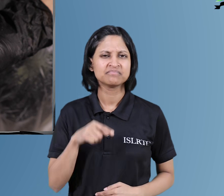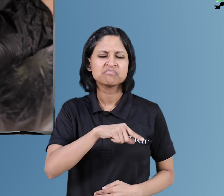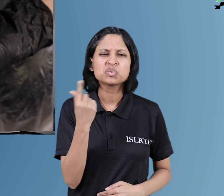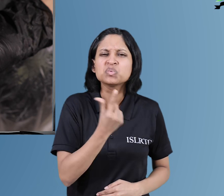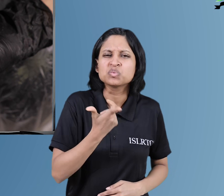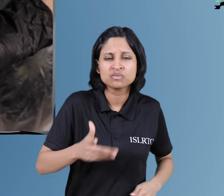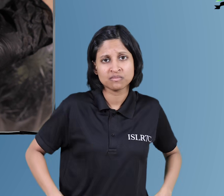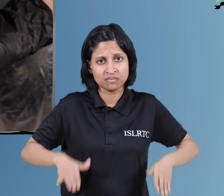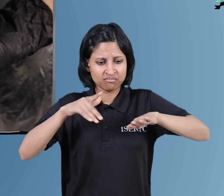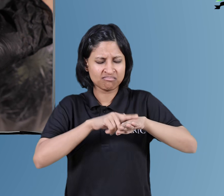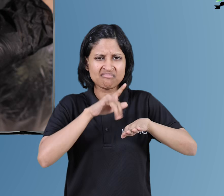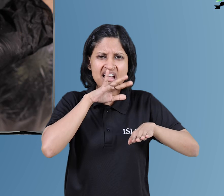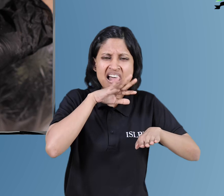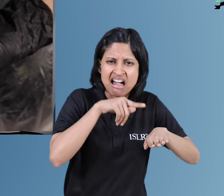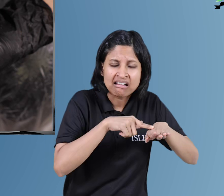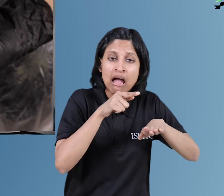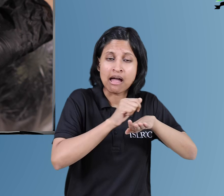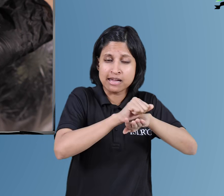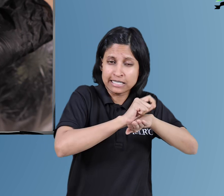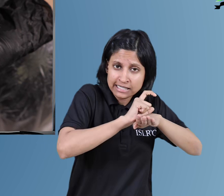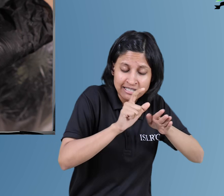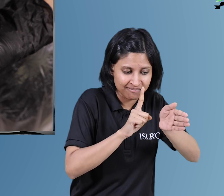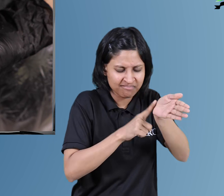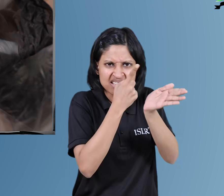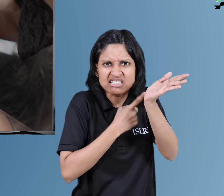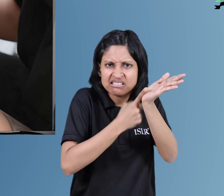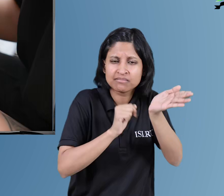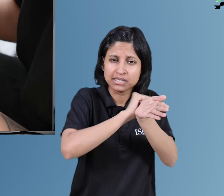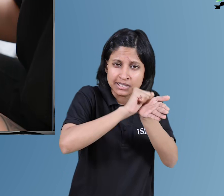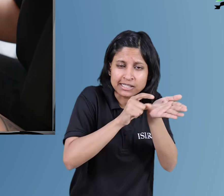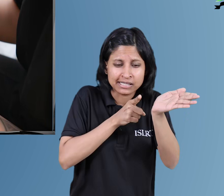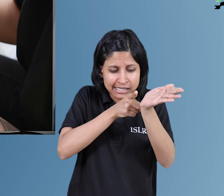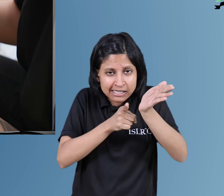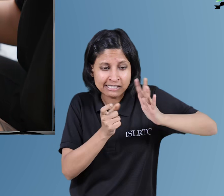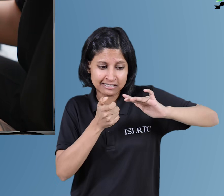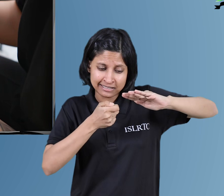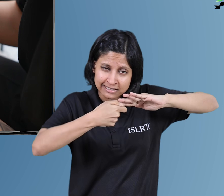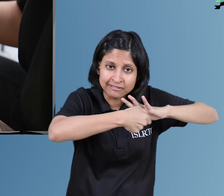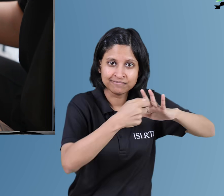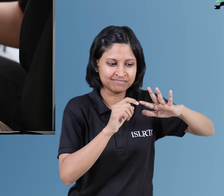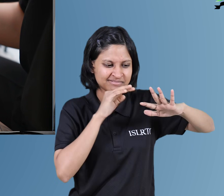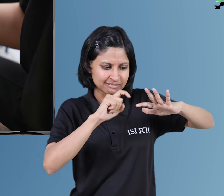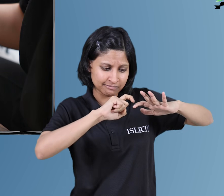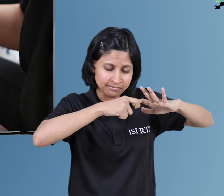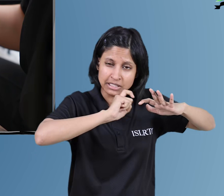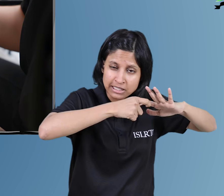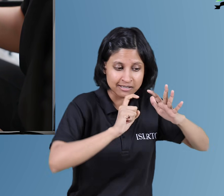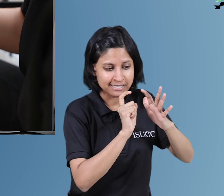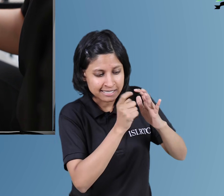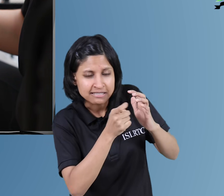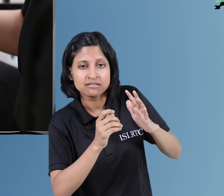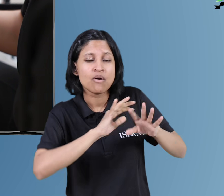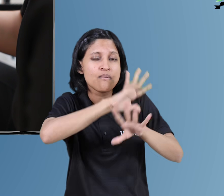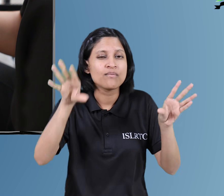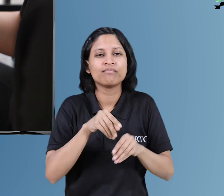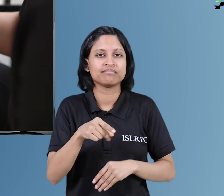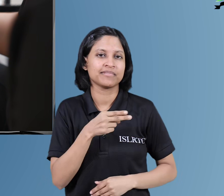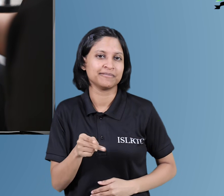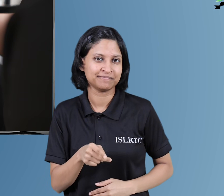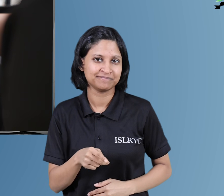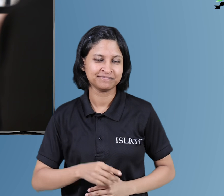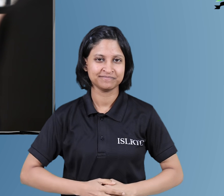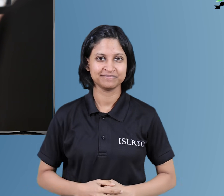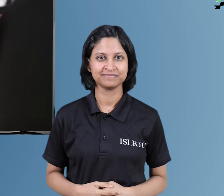A pedicure involves cleaning impurities from the feet, exfoliating to remove dead skin, trimming the nails and grooming the toenails.